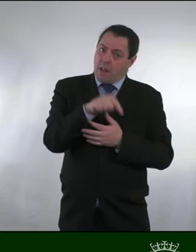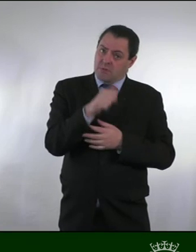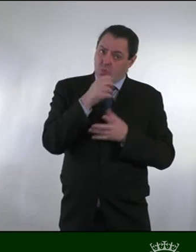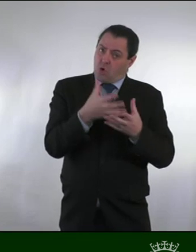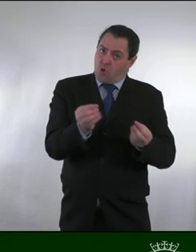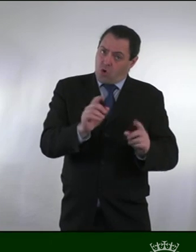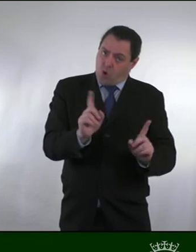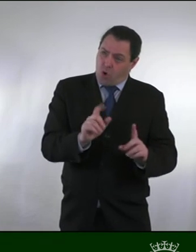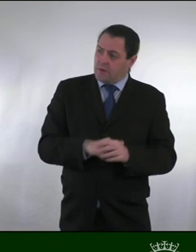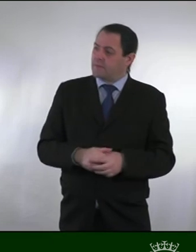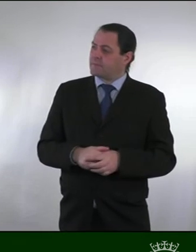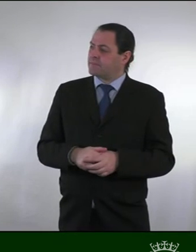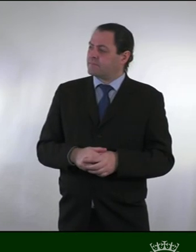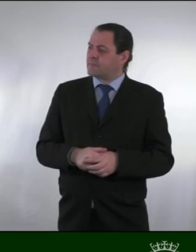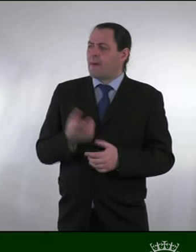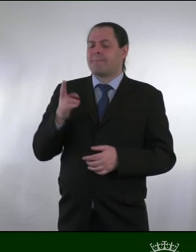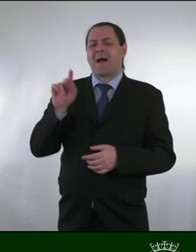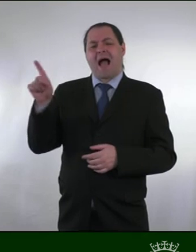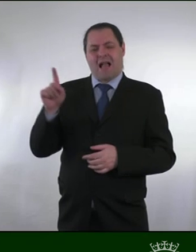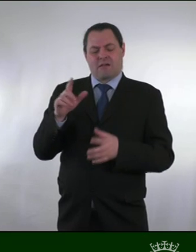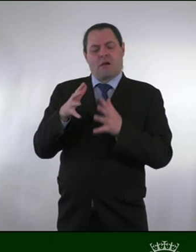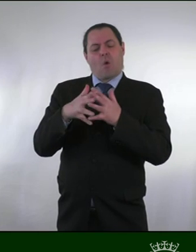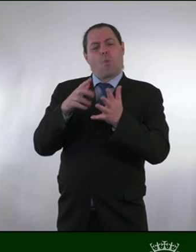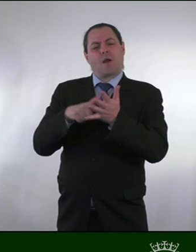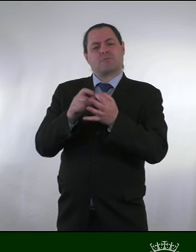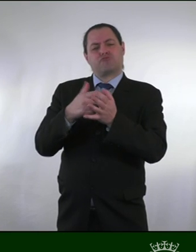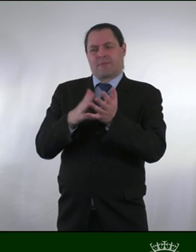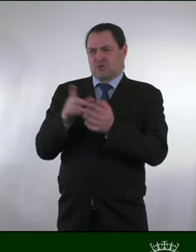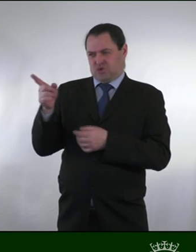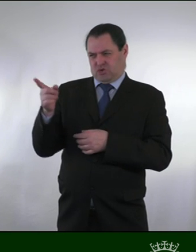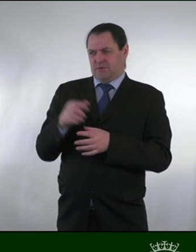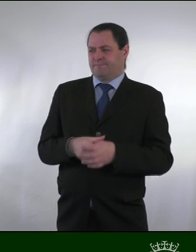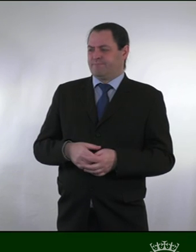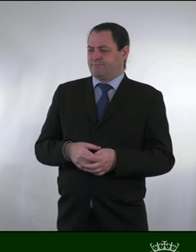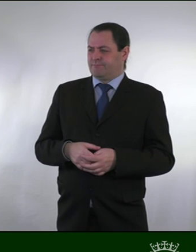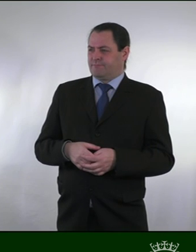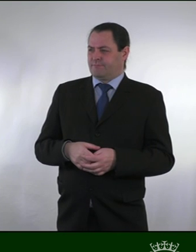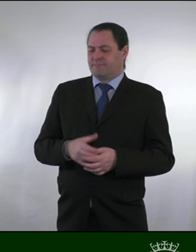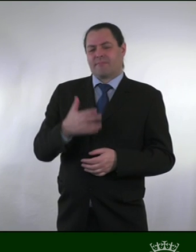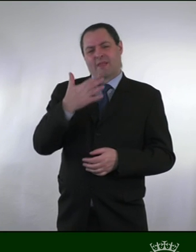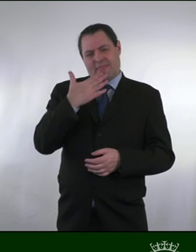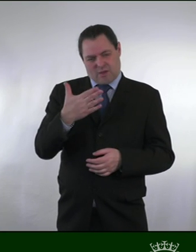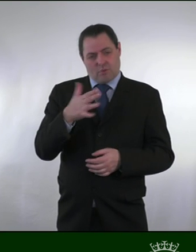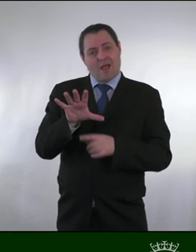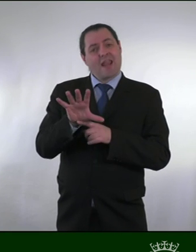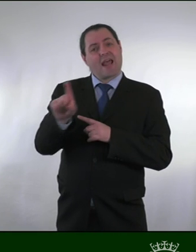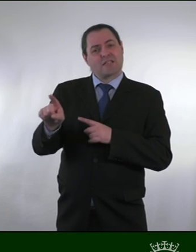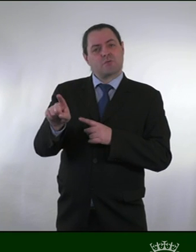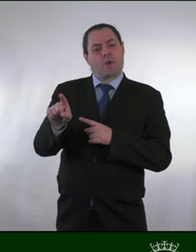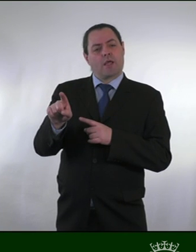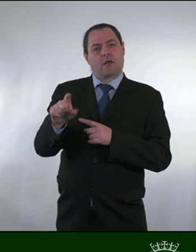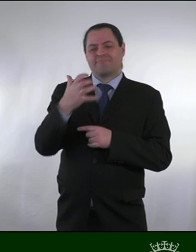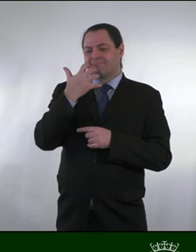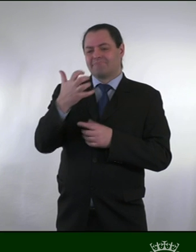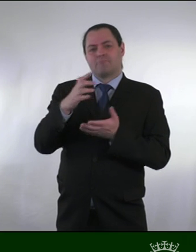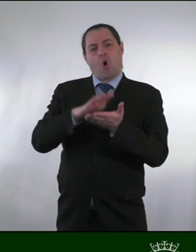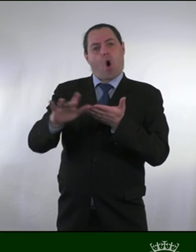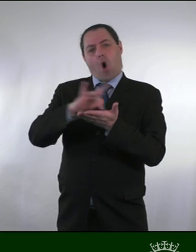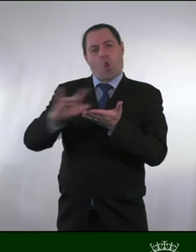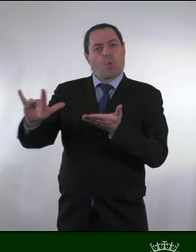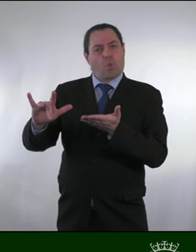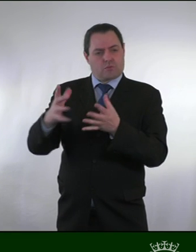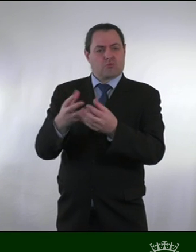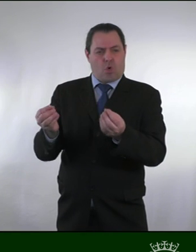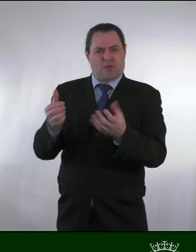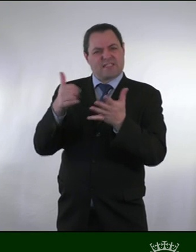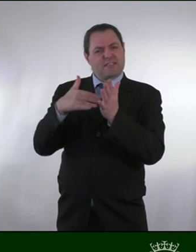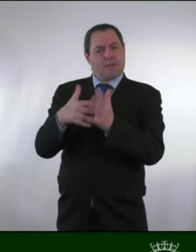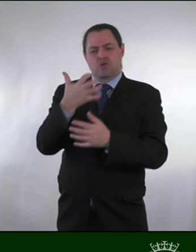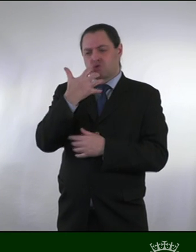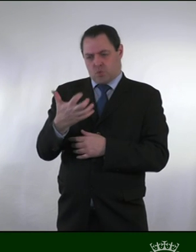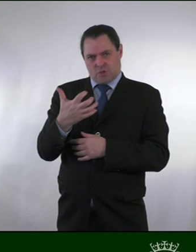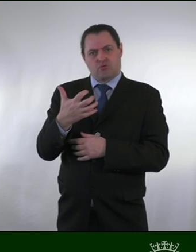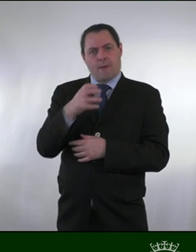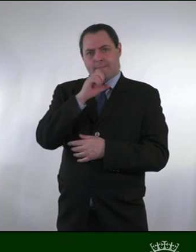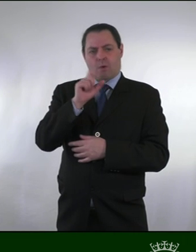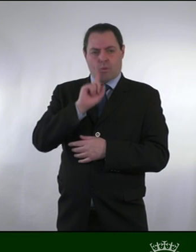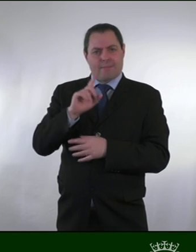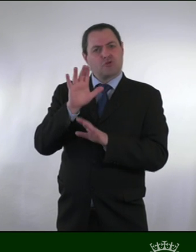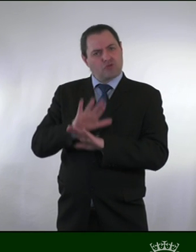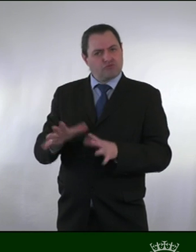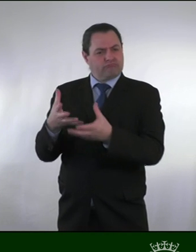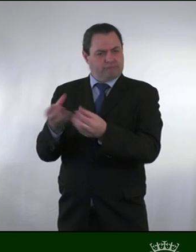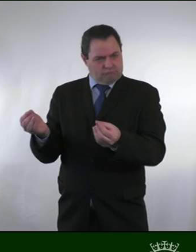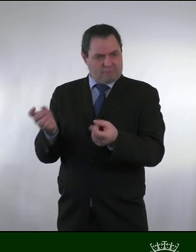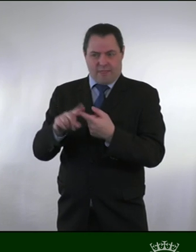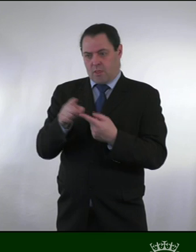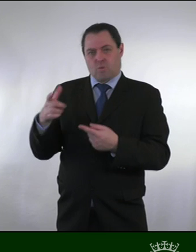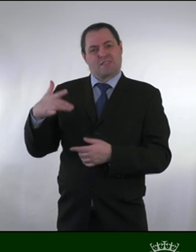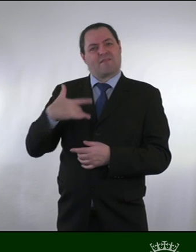Let us head to West Bromwich again with Nicola Richards. NicolaRichards Next week, we mark Holocaust Memorial Day, remember the 6 million Jewish men, women and children murdered by the Nazis, and pay tribute to the extraordinary survivors.